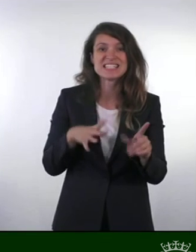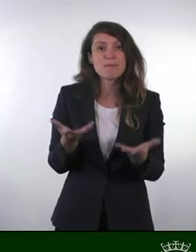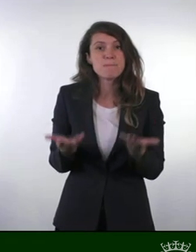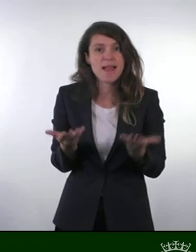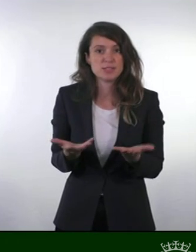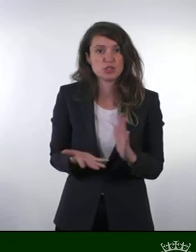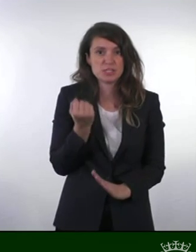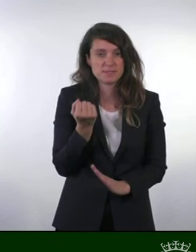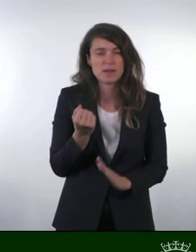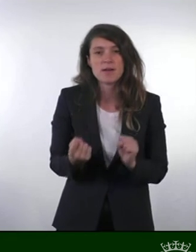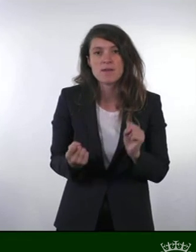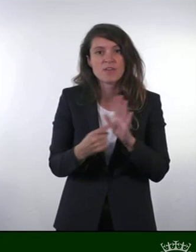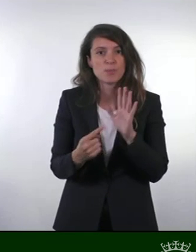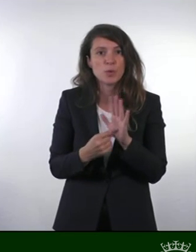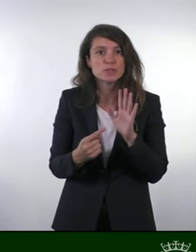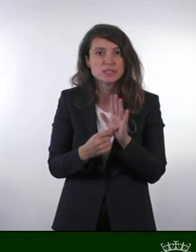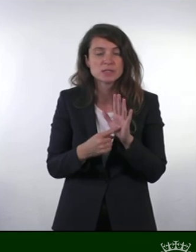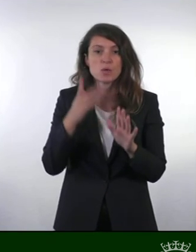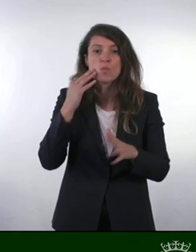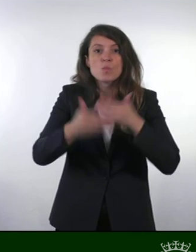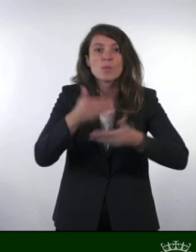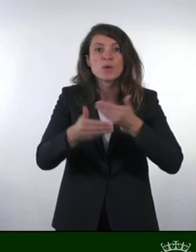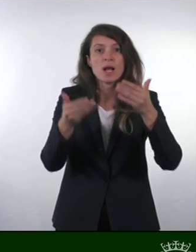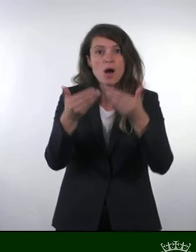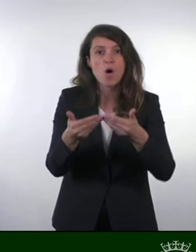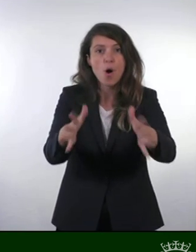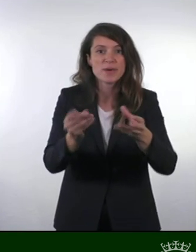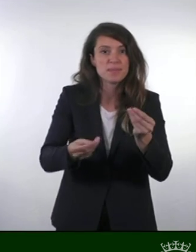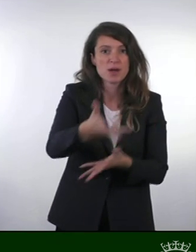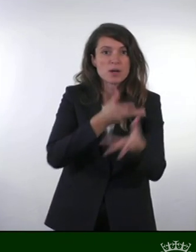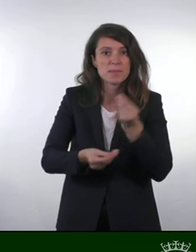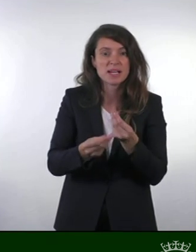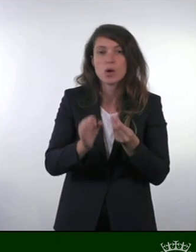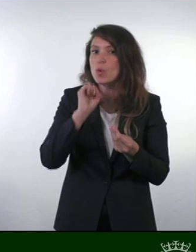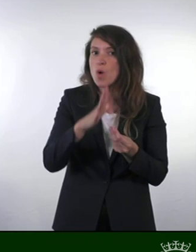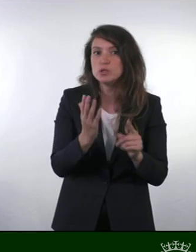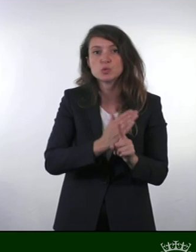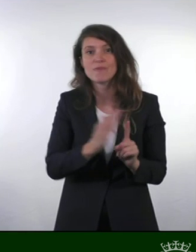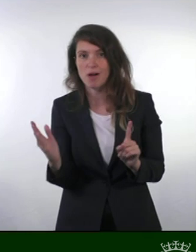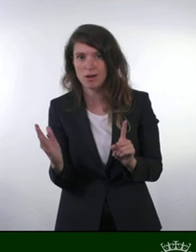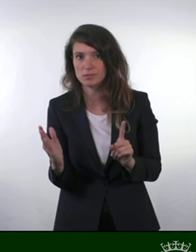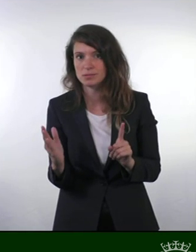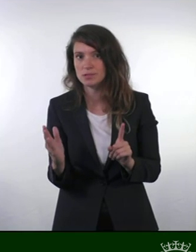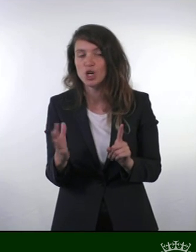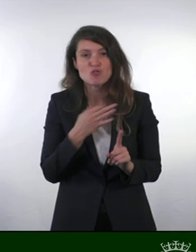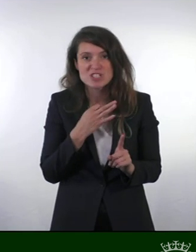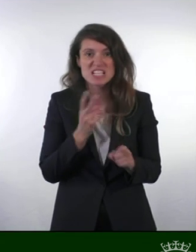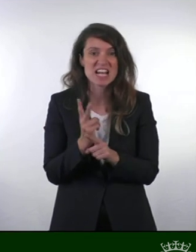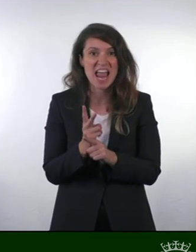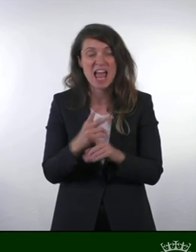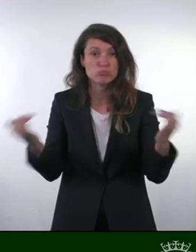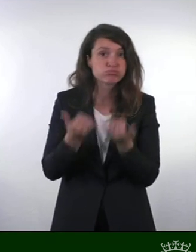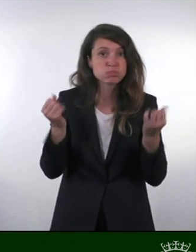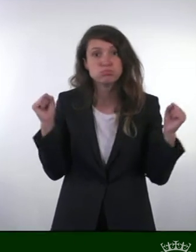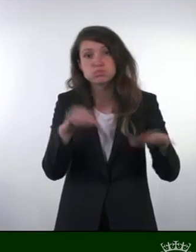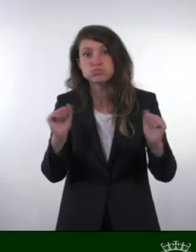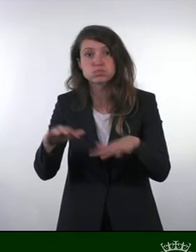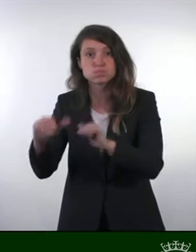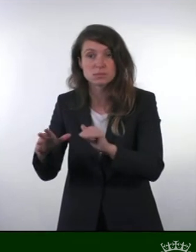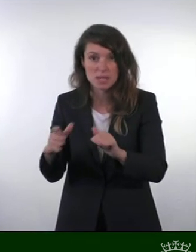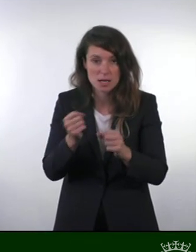It is very important, as we open up the economy, that we do not go too far and risk a second spike and further outbreaks.